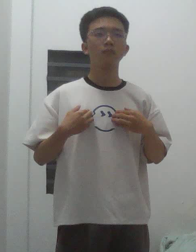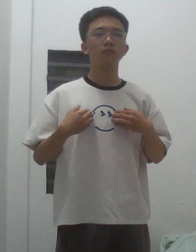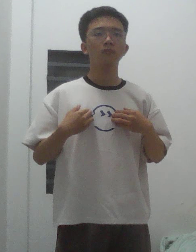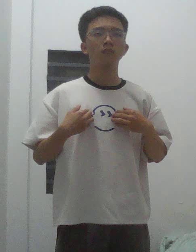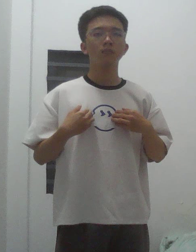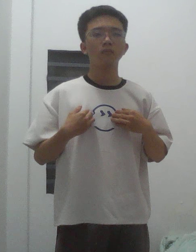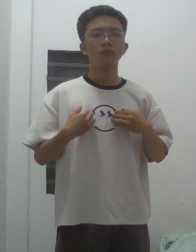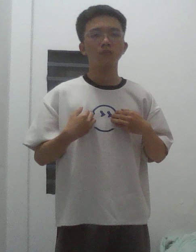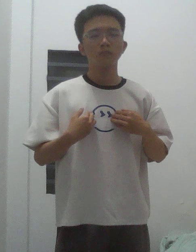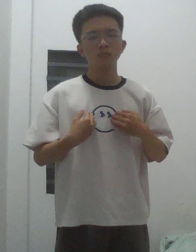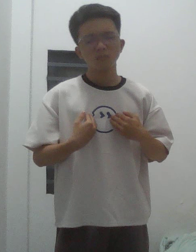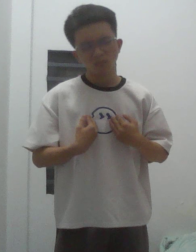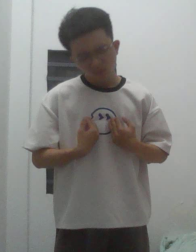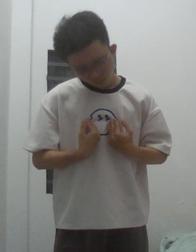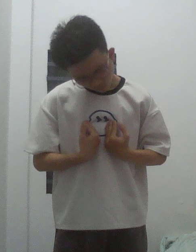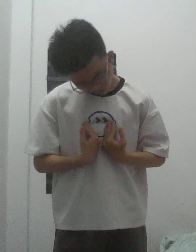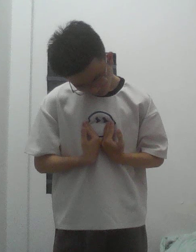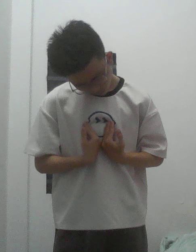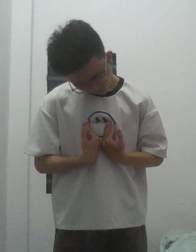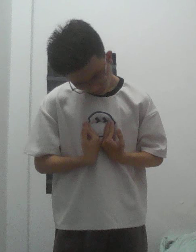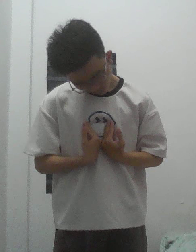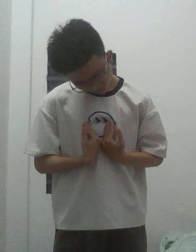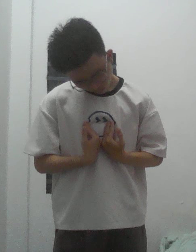met